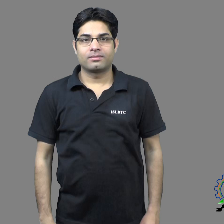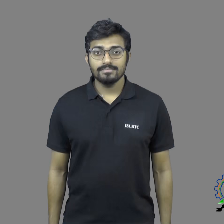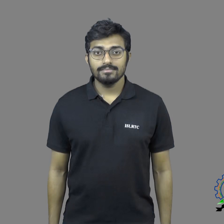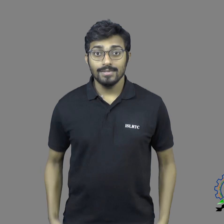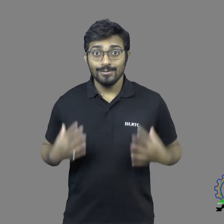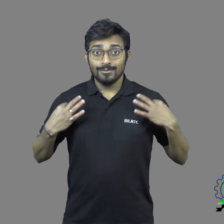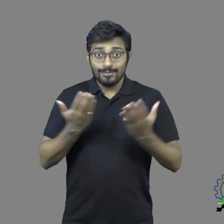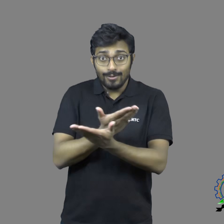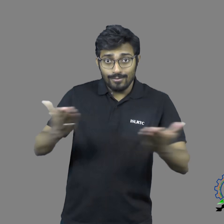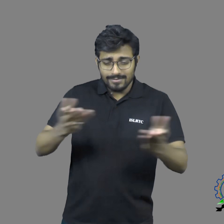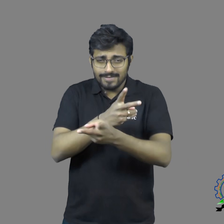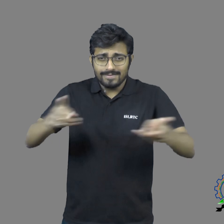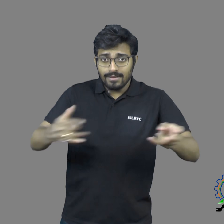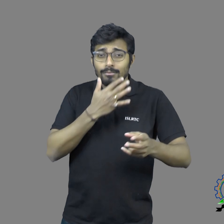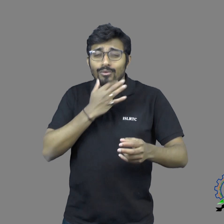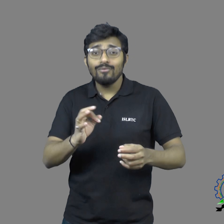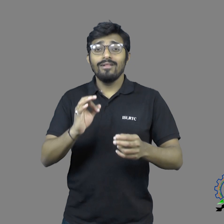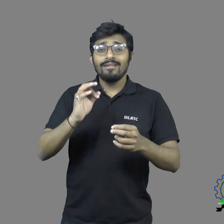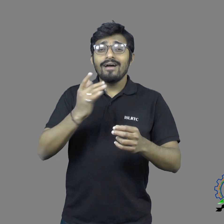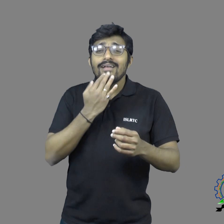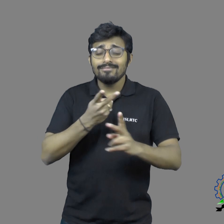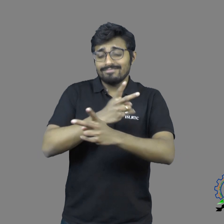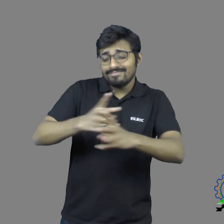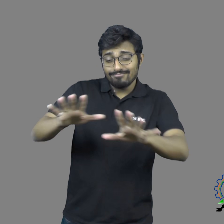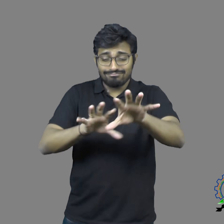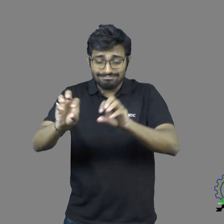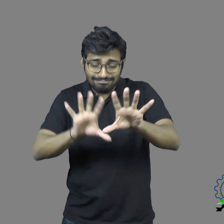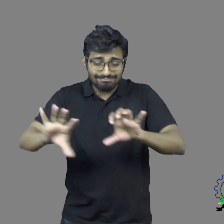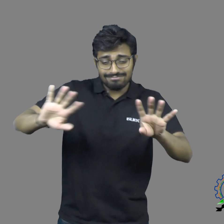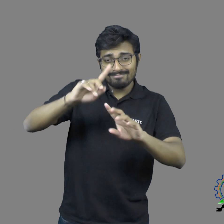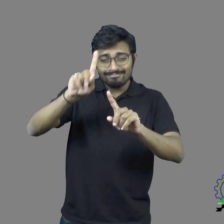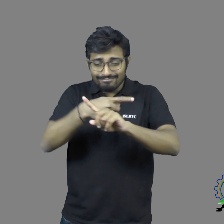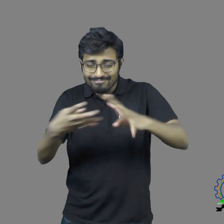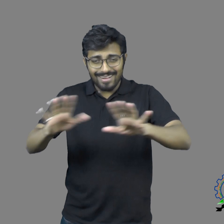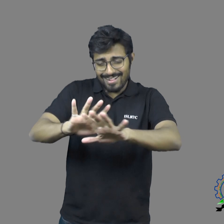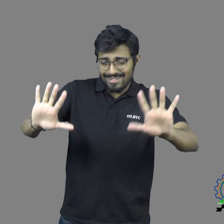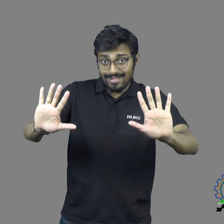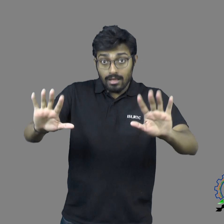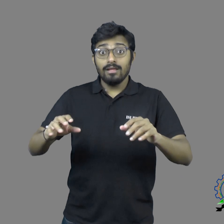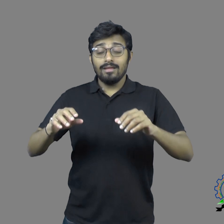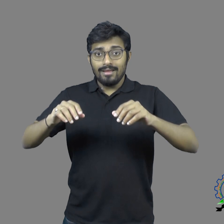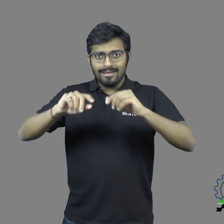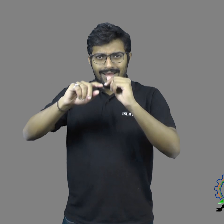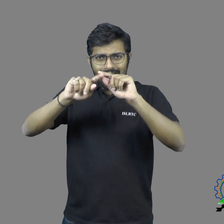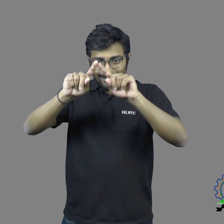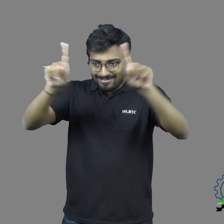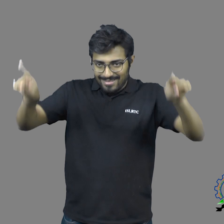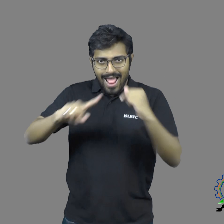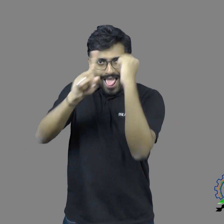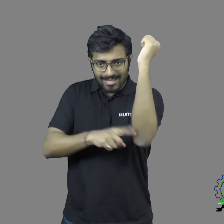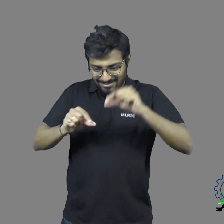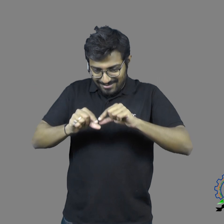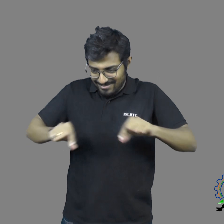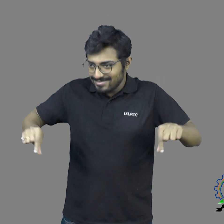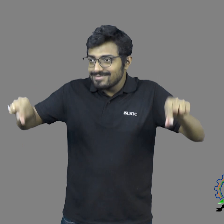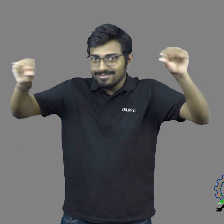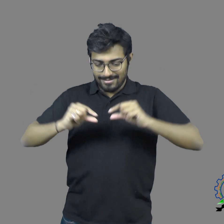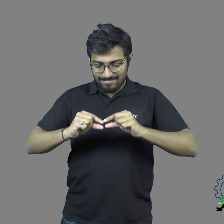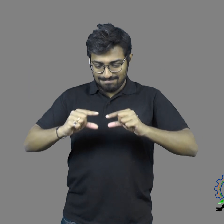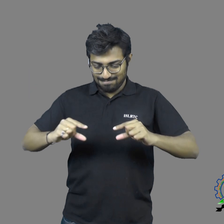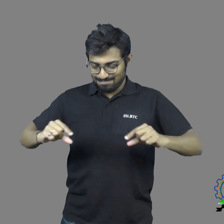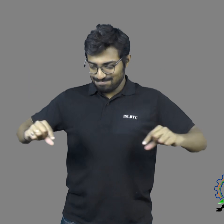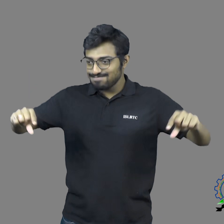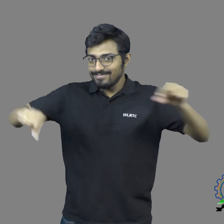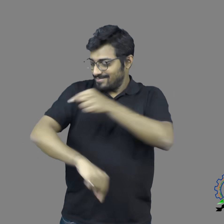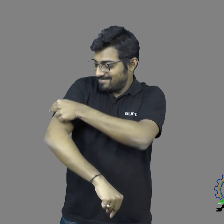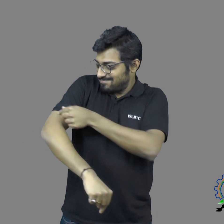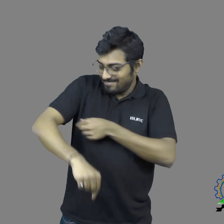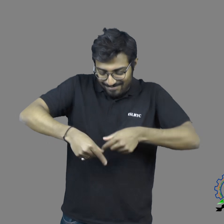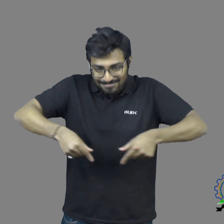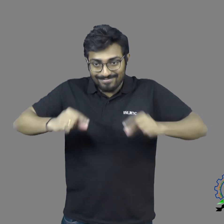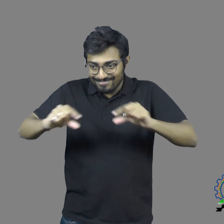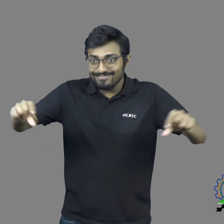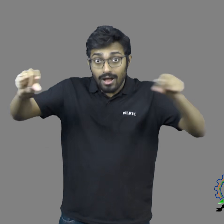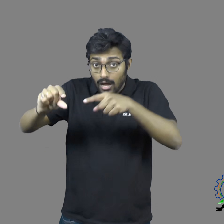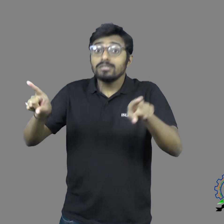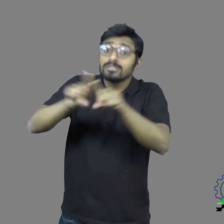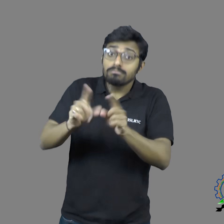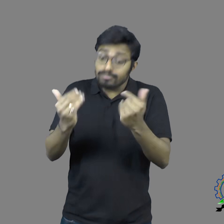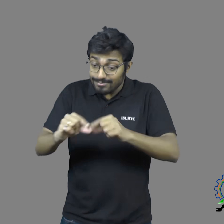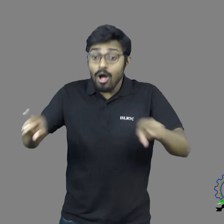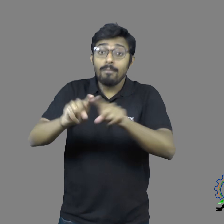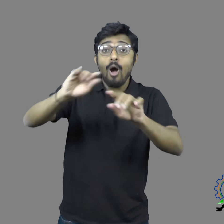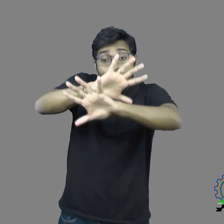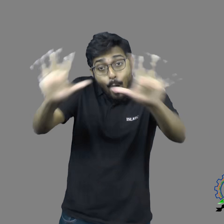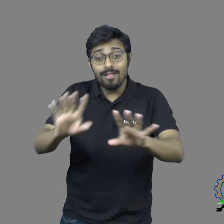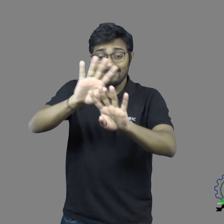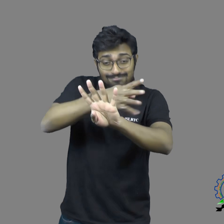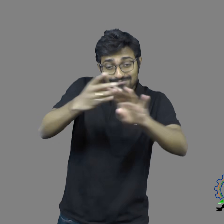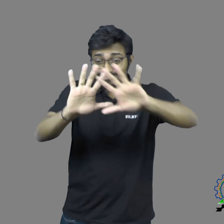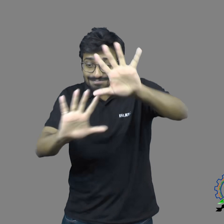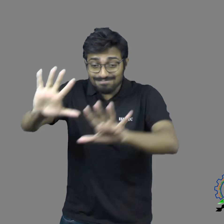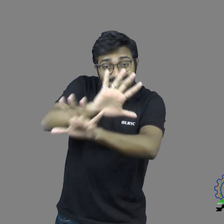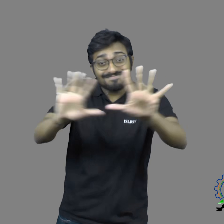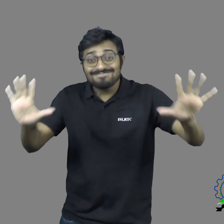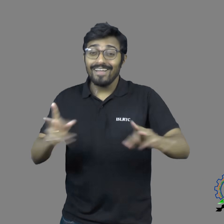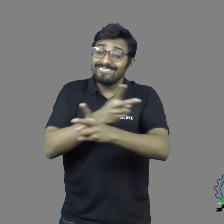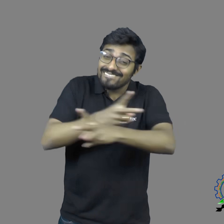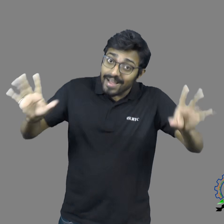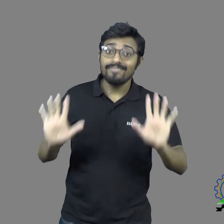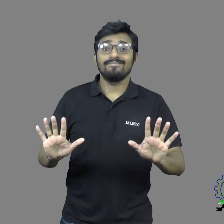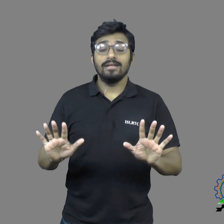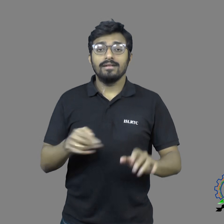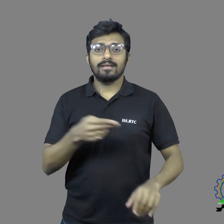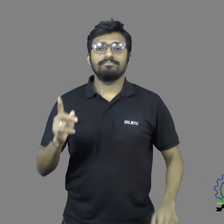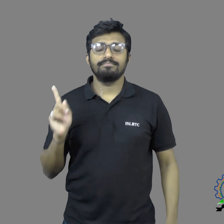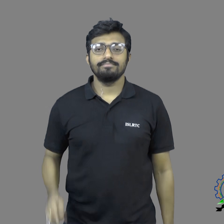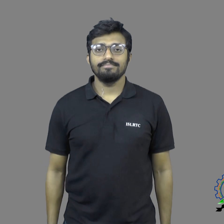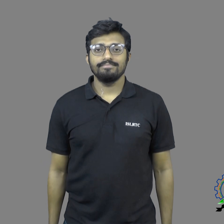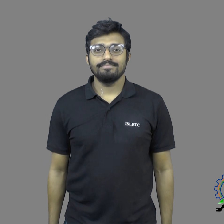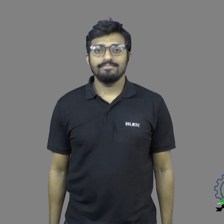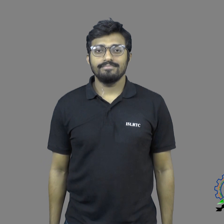Lace (Cloth)